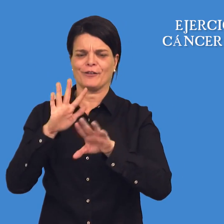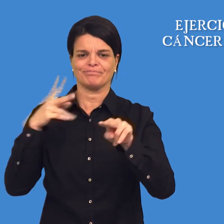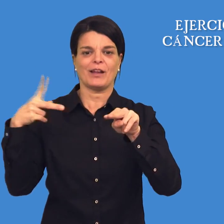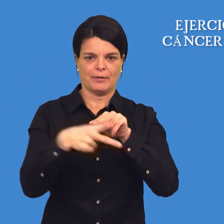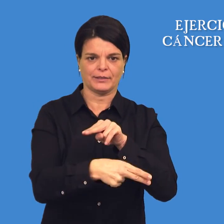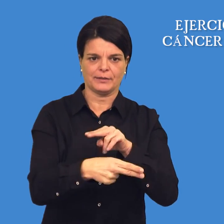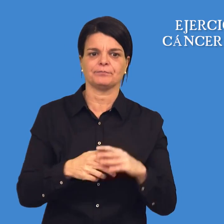evitar